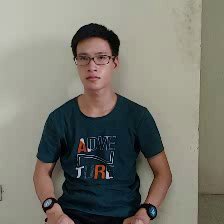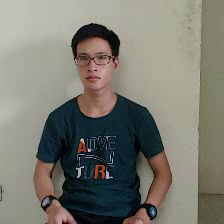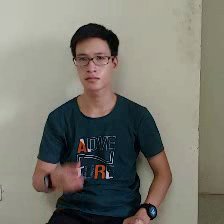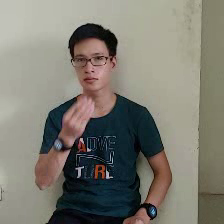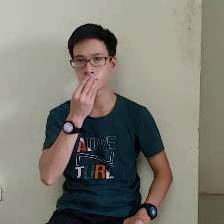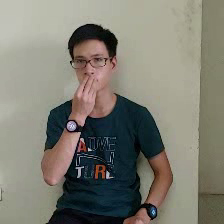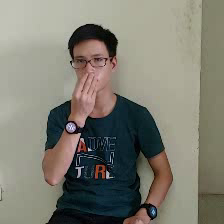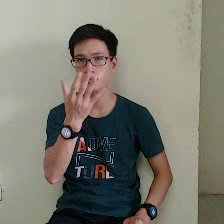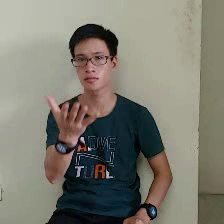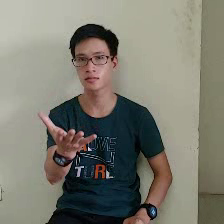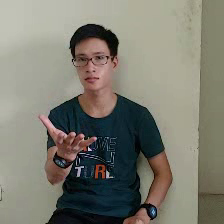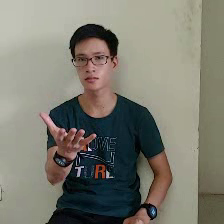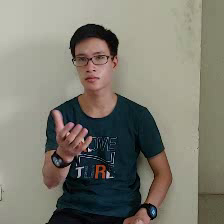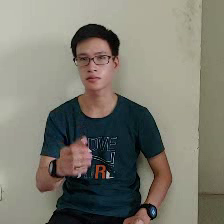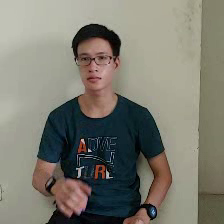Cảm ơn